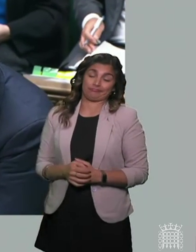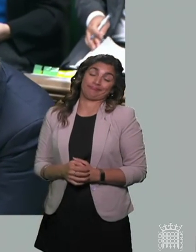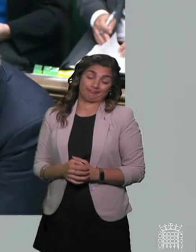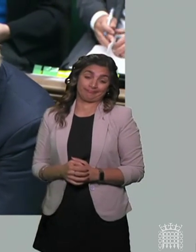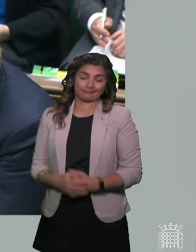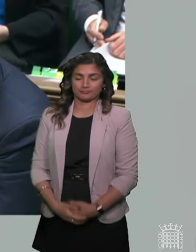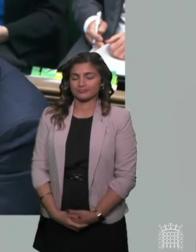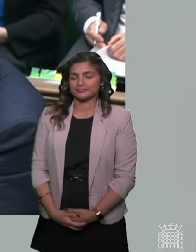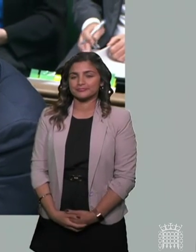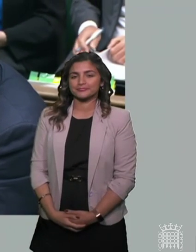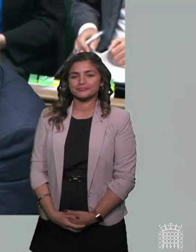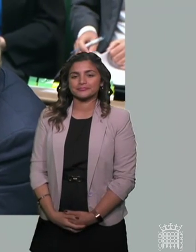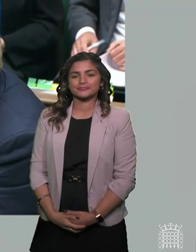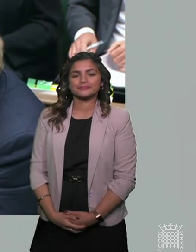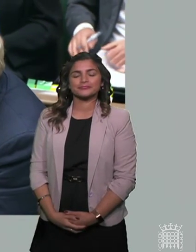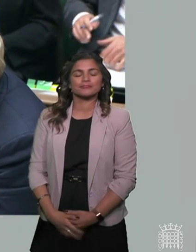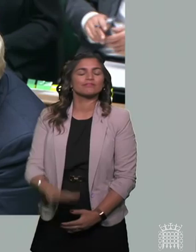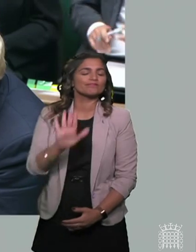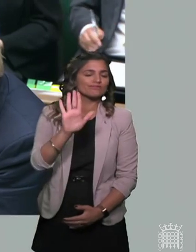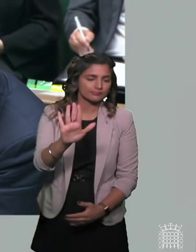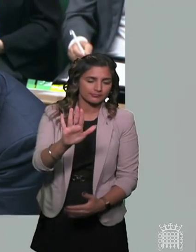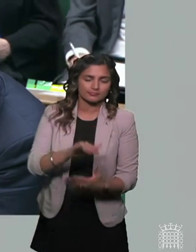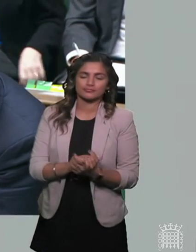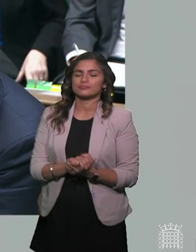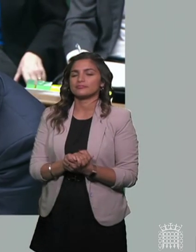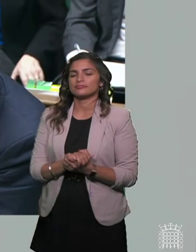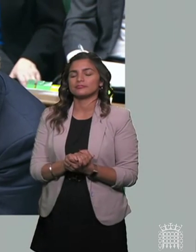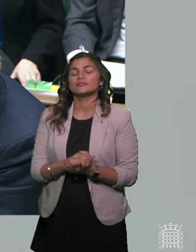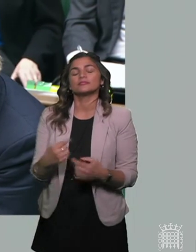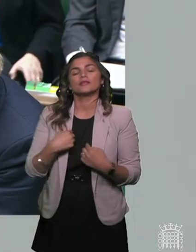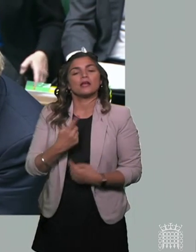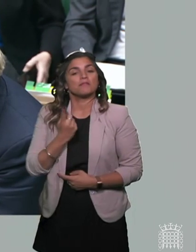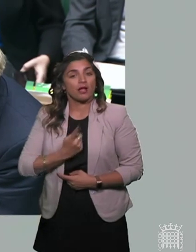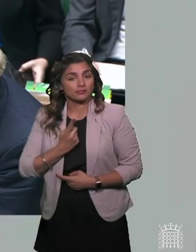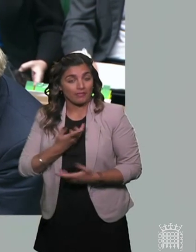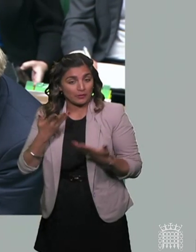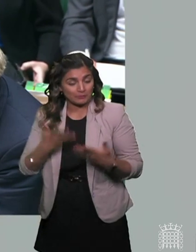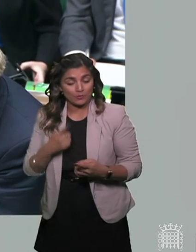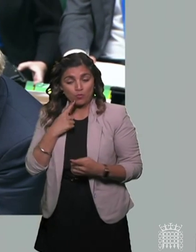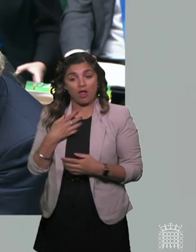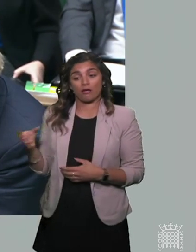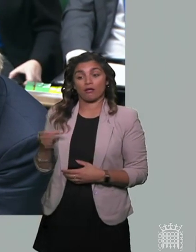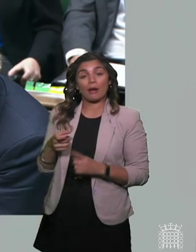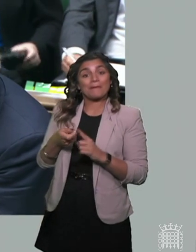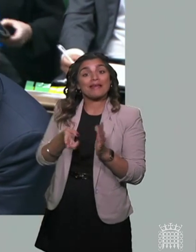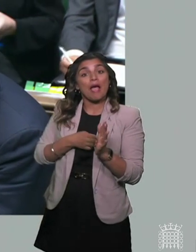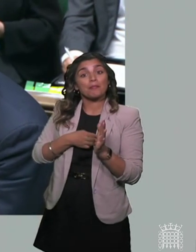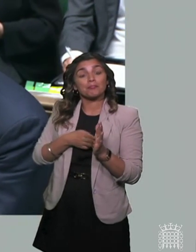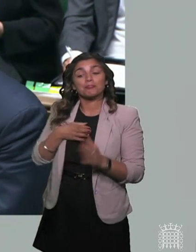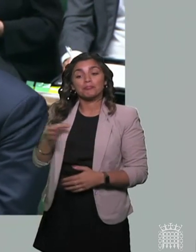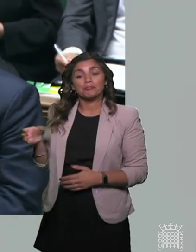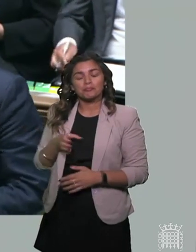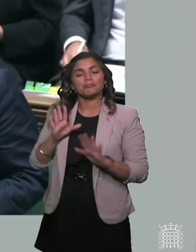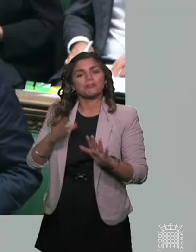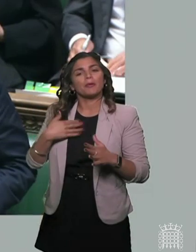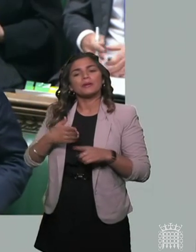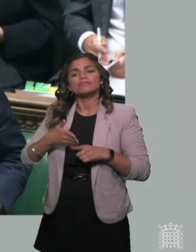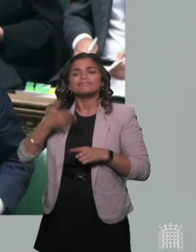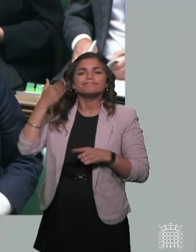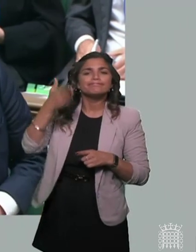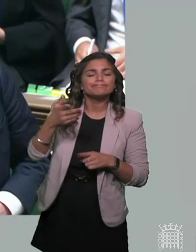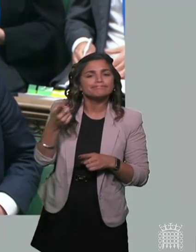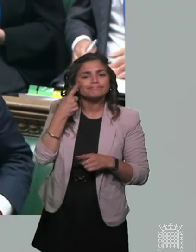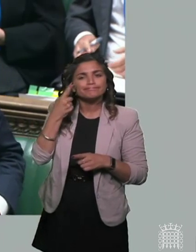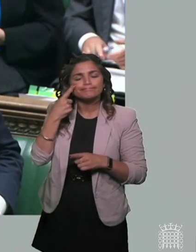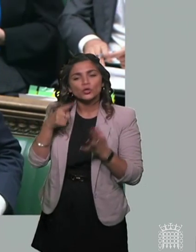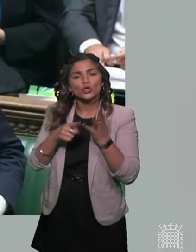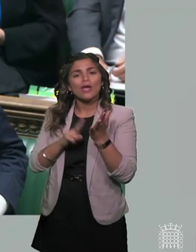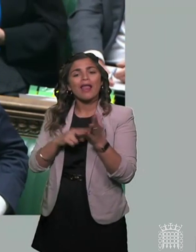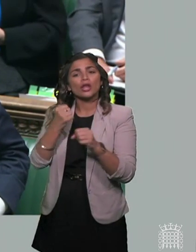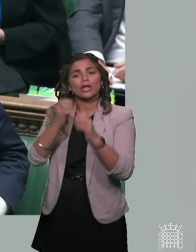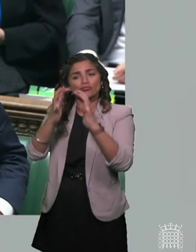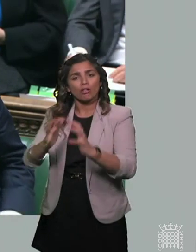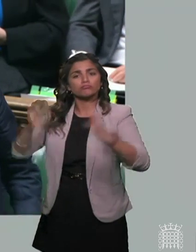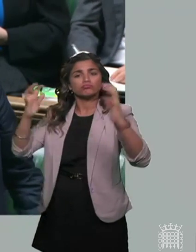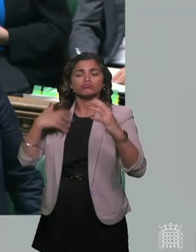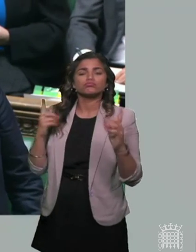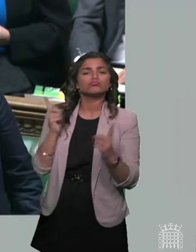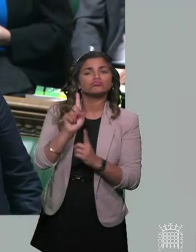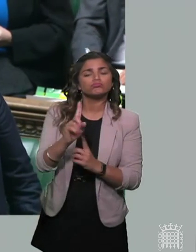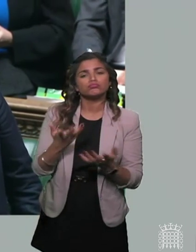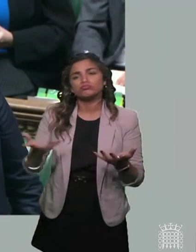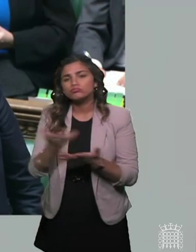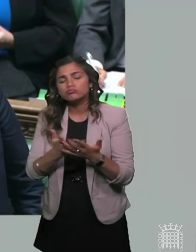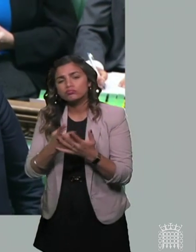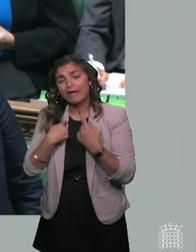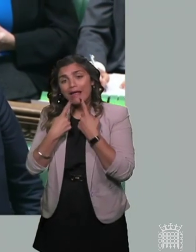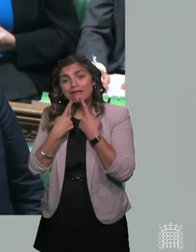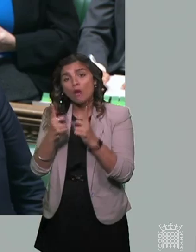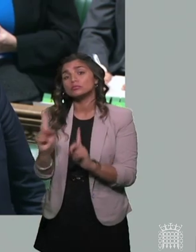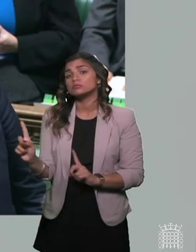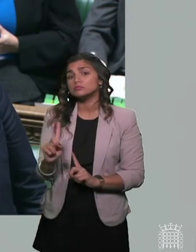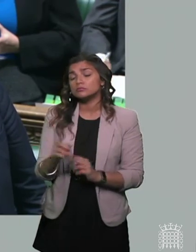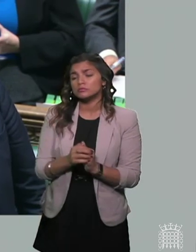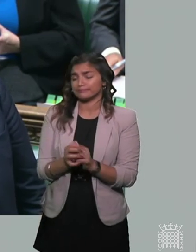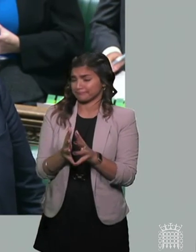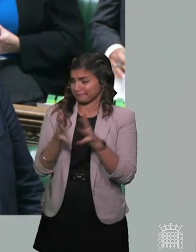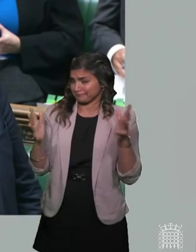Actually, one of the first things I did as Prime Minister was go out to my first United Nations General Assembly as Prime Minister and announce a huge £11.